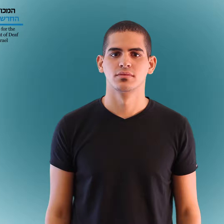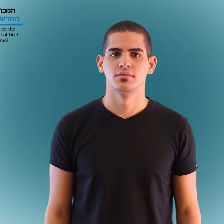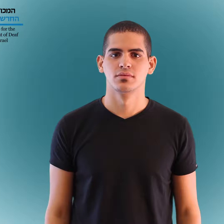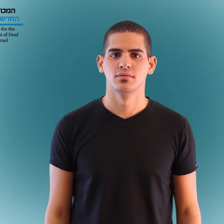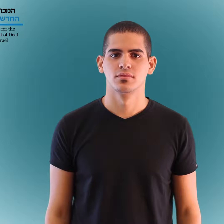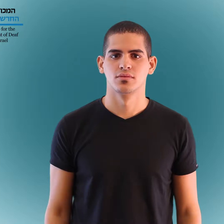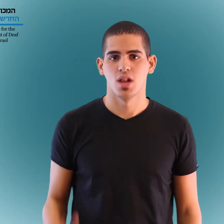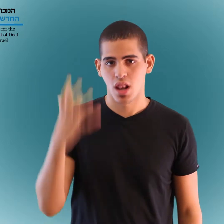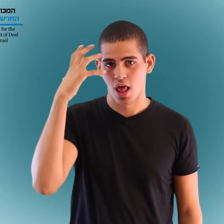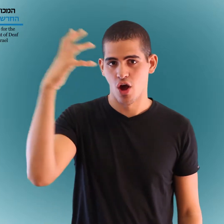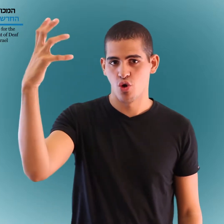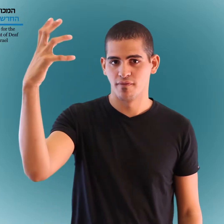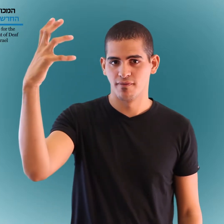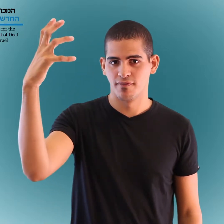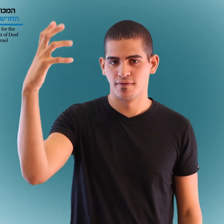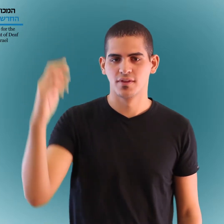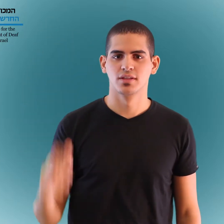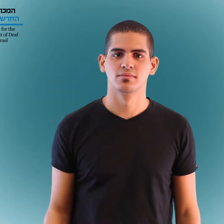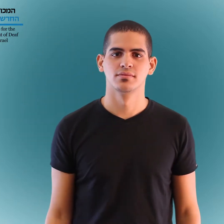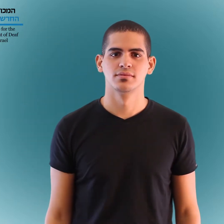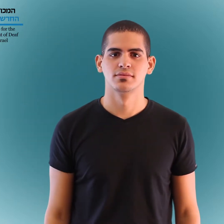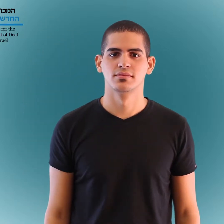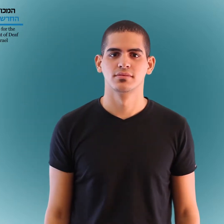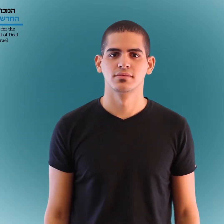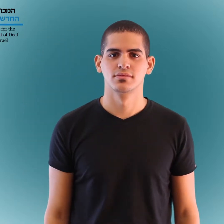לאהוב